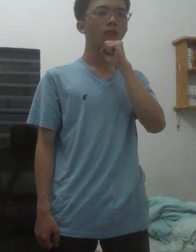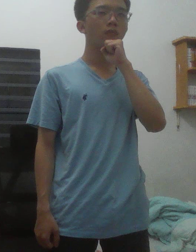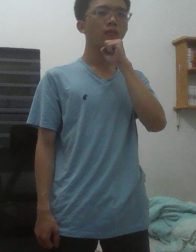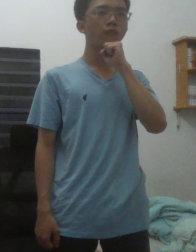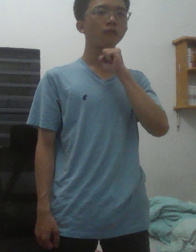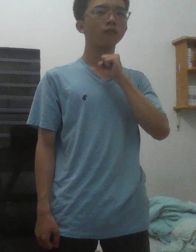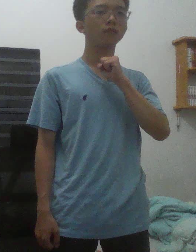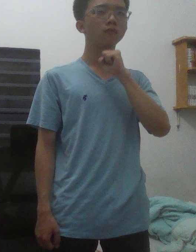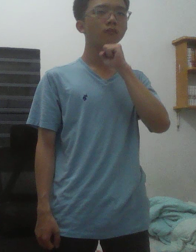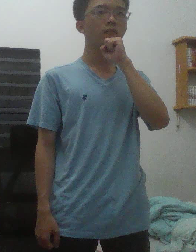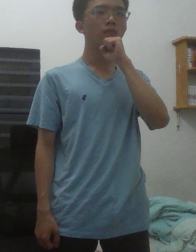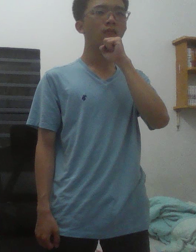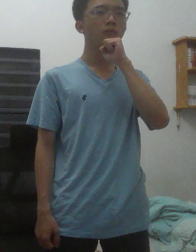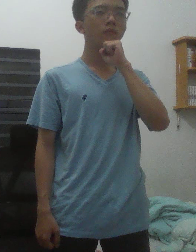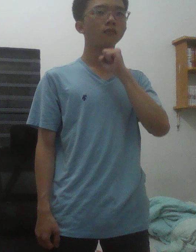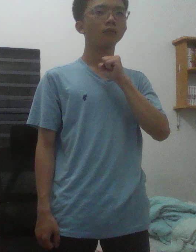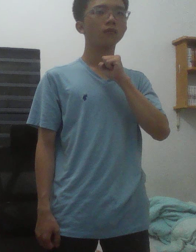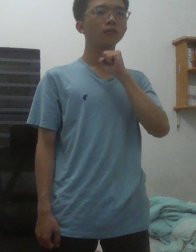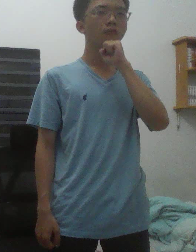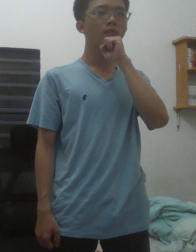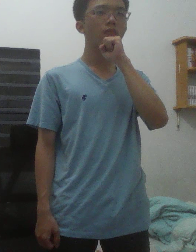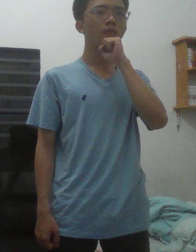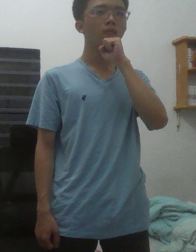dong y